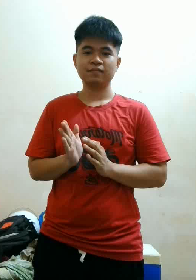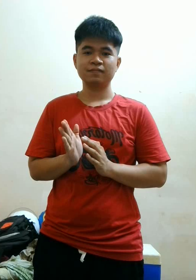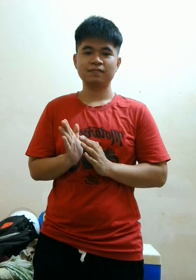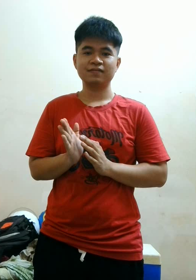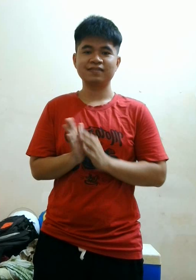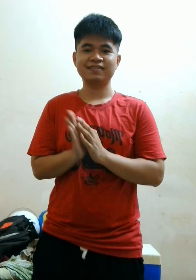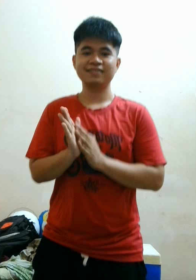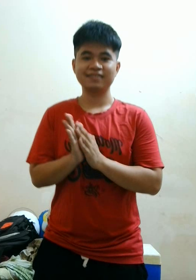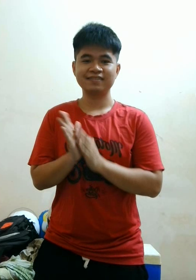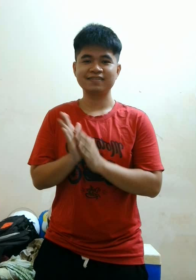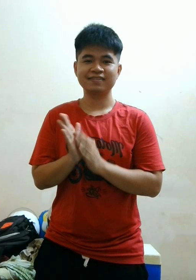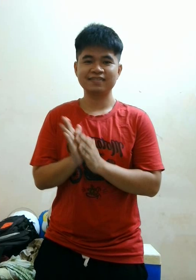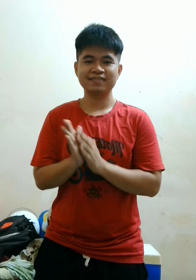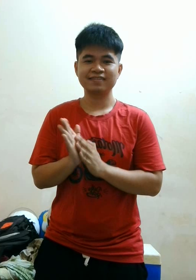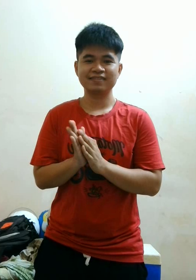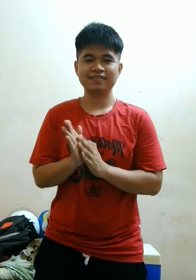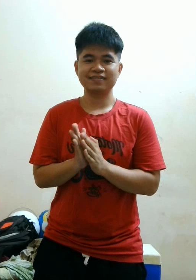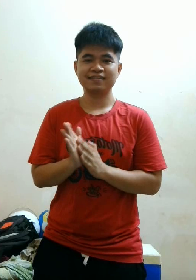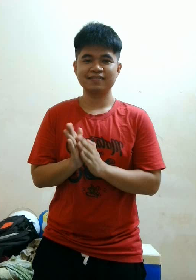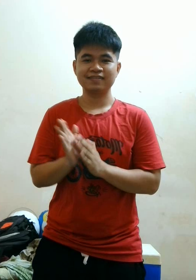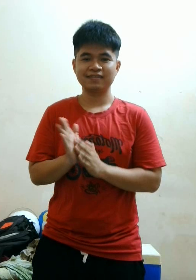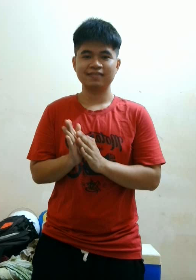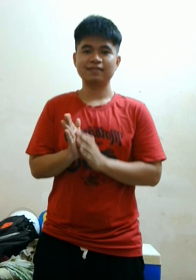hung thu